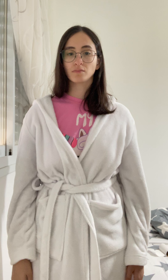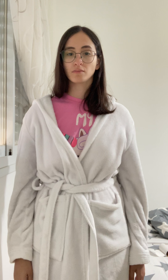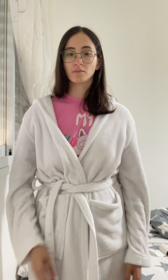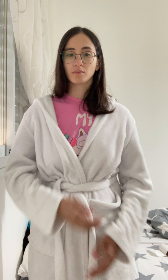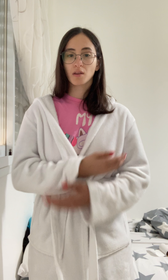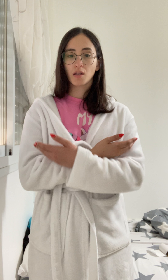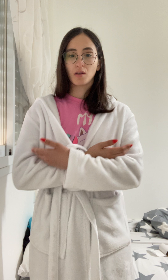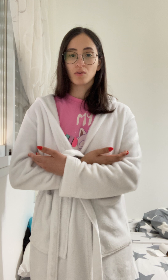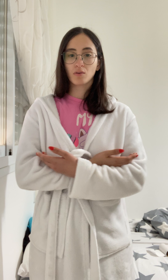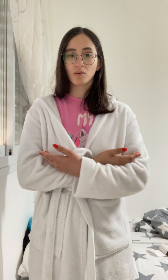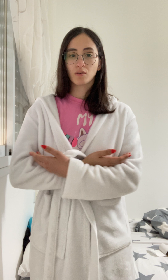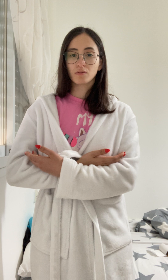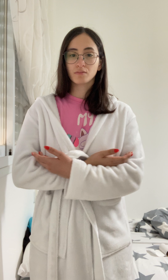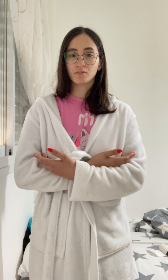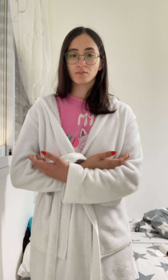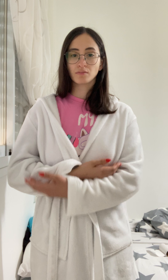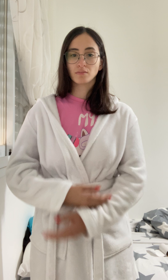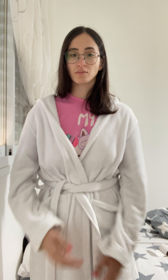תינוק